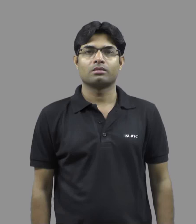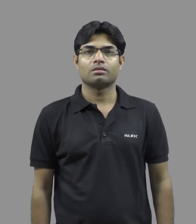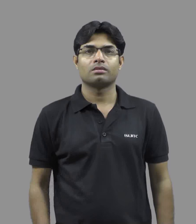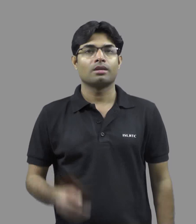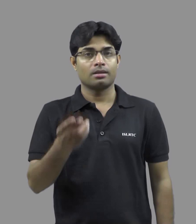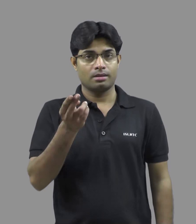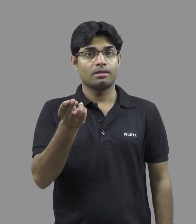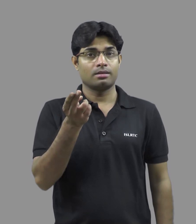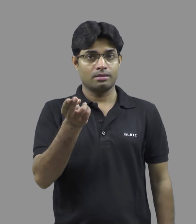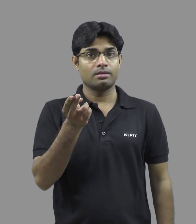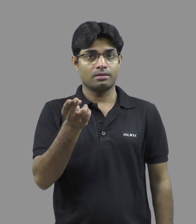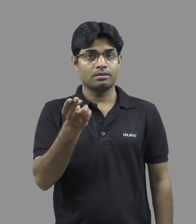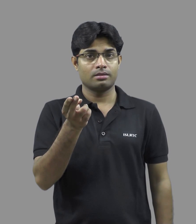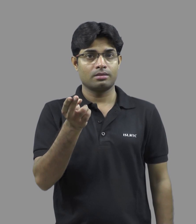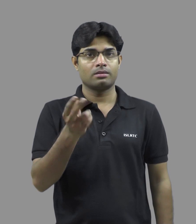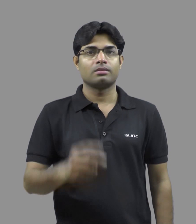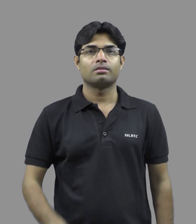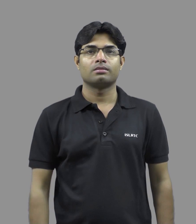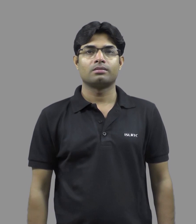Rent